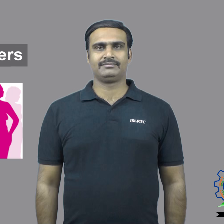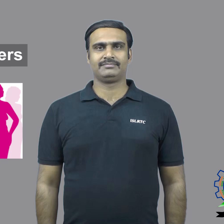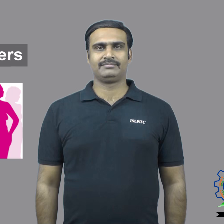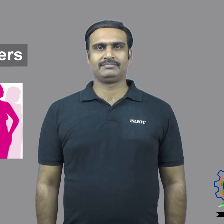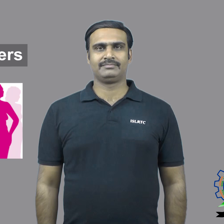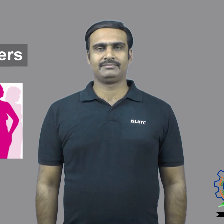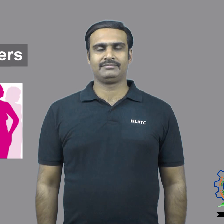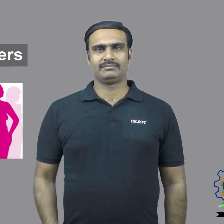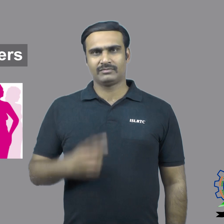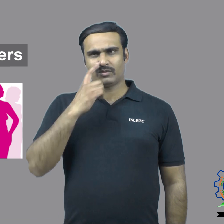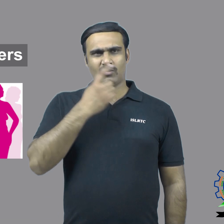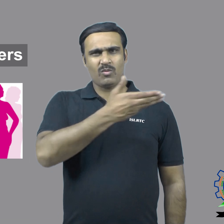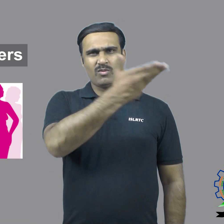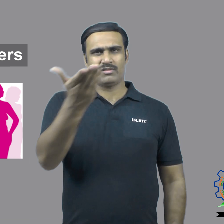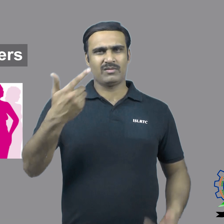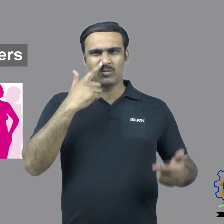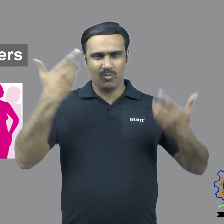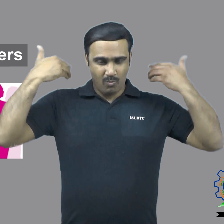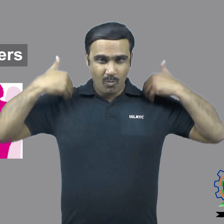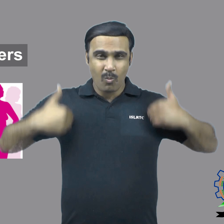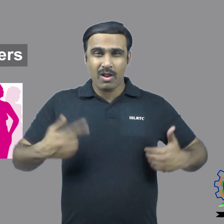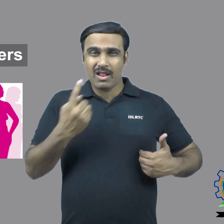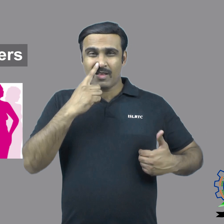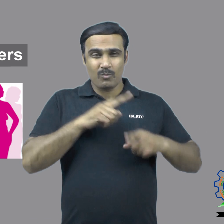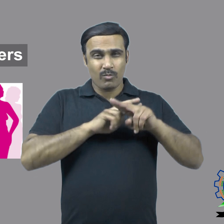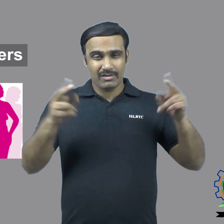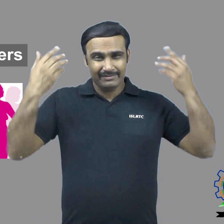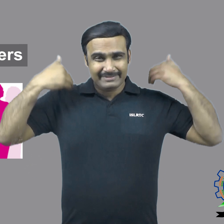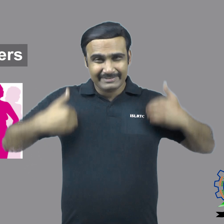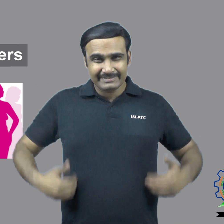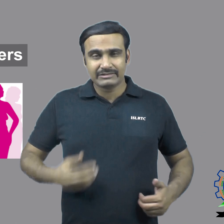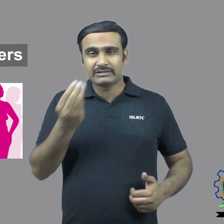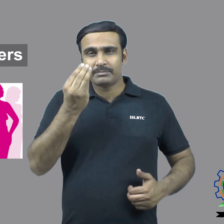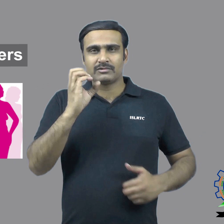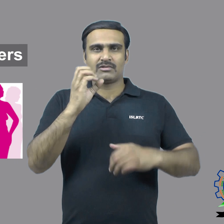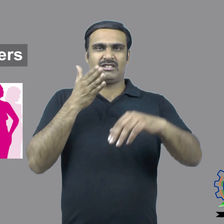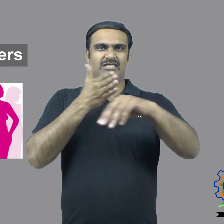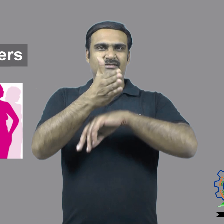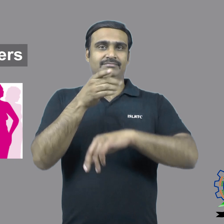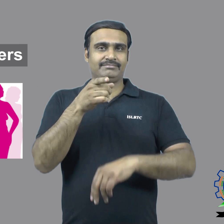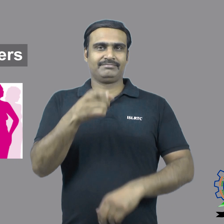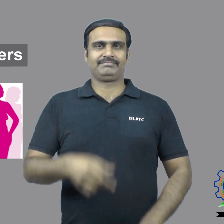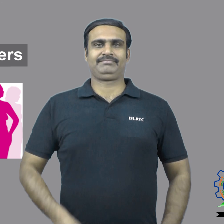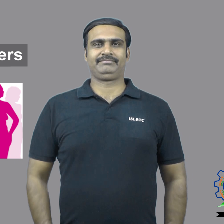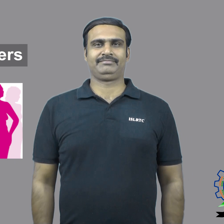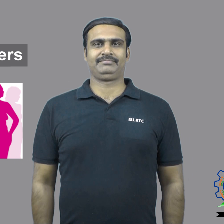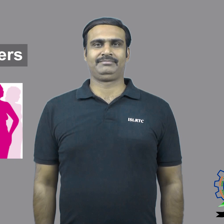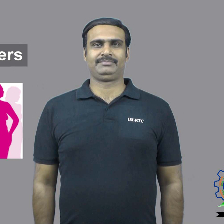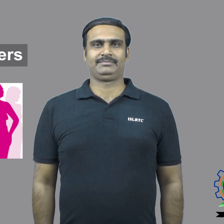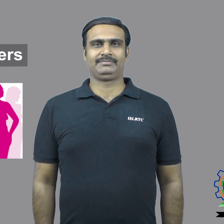Women's Cancers